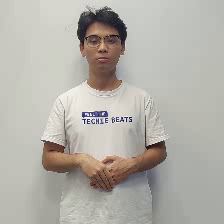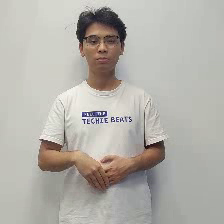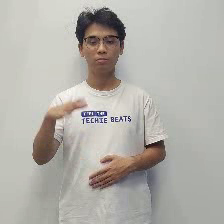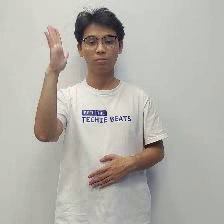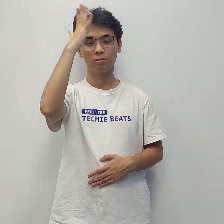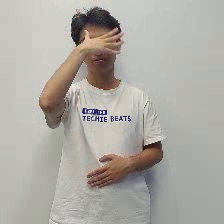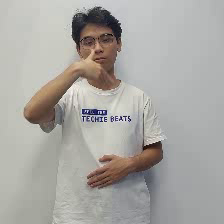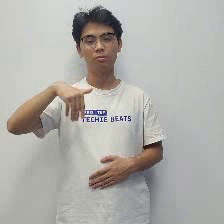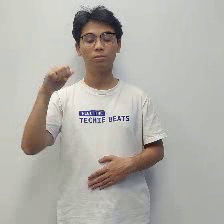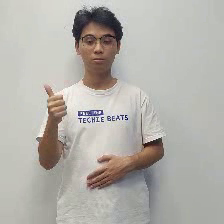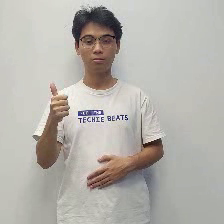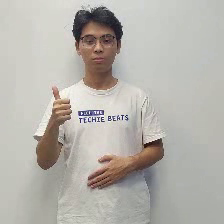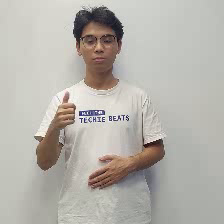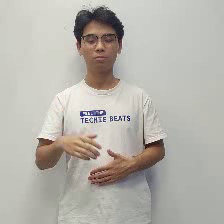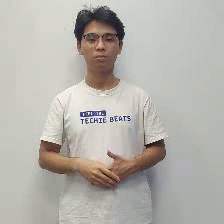Đẹp